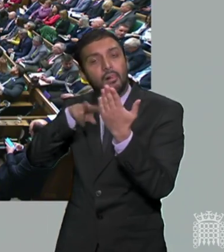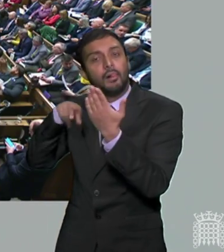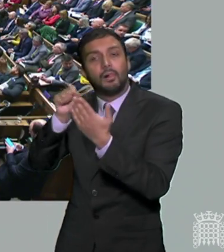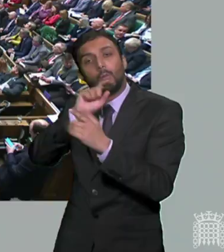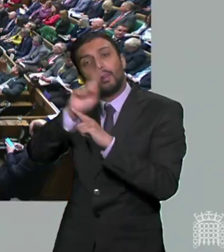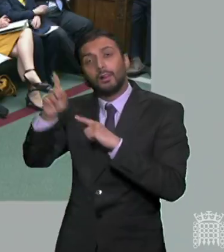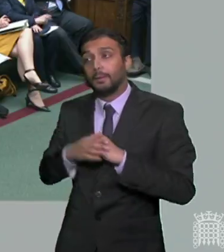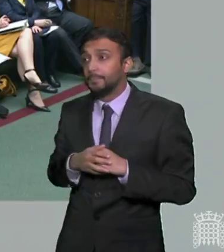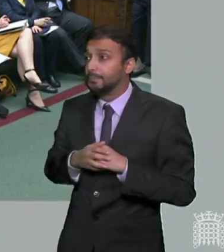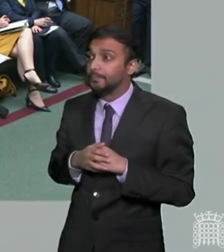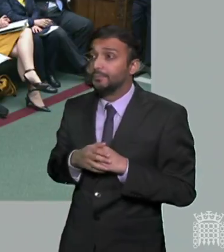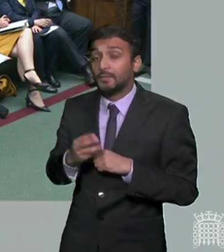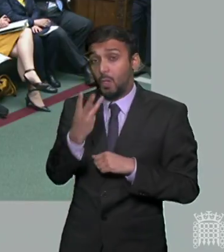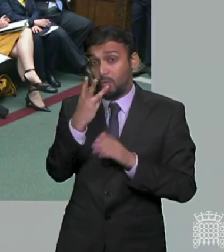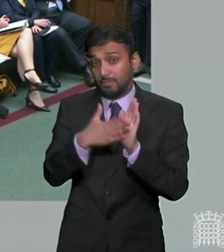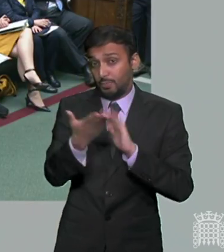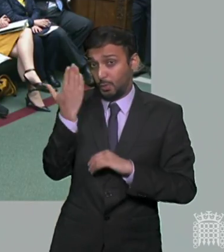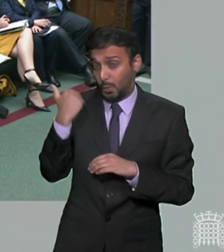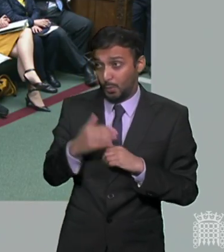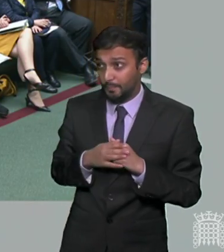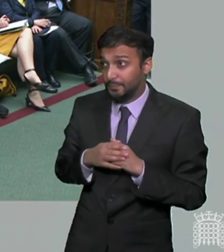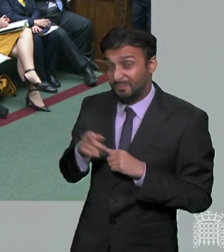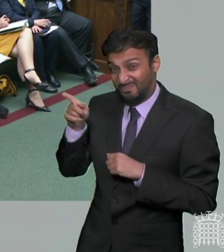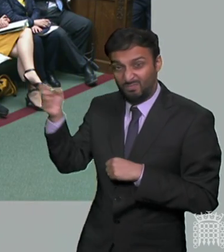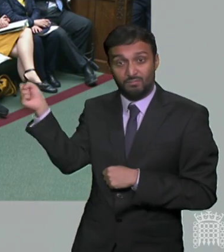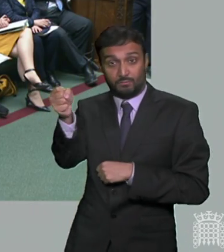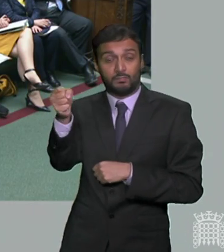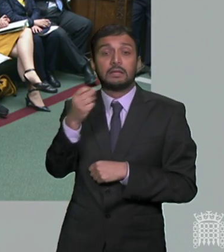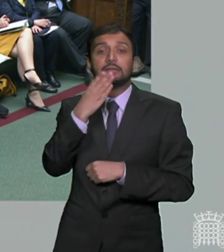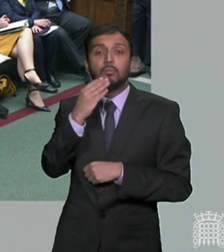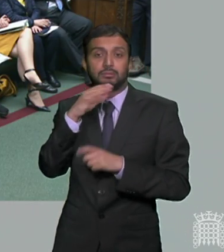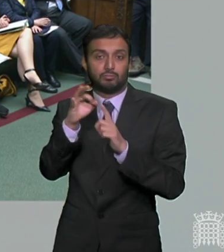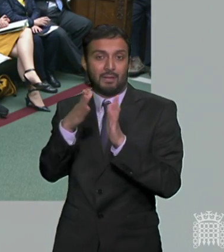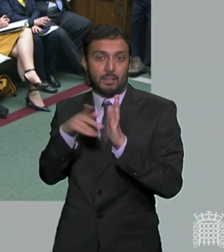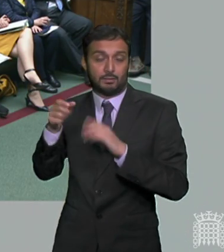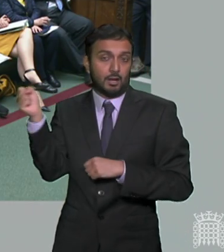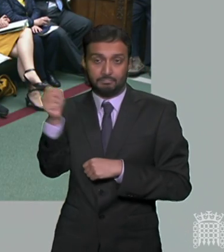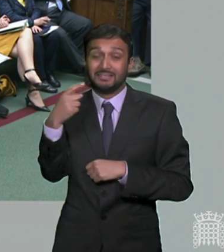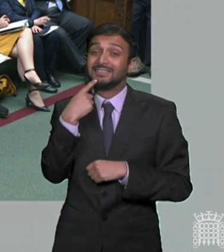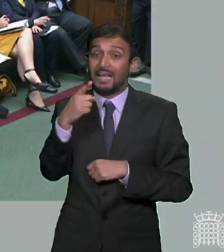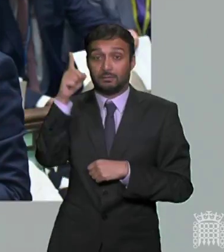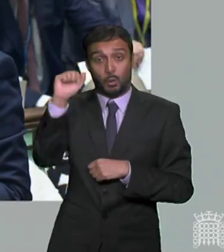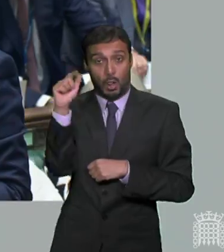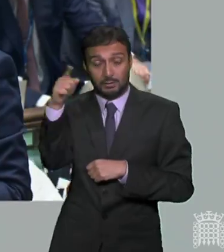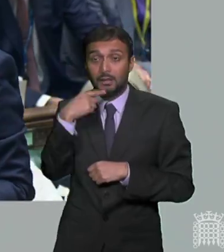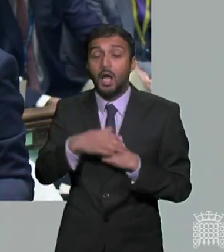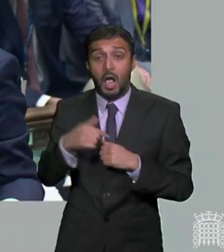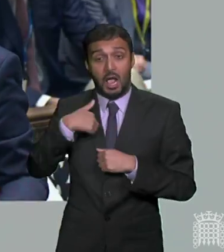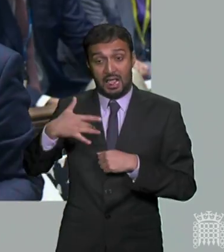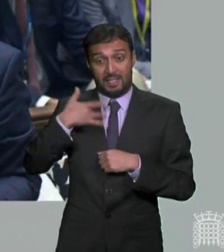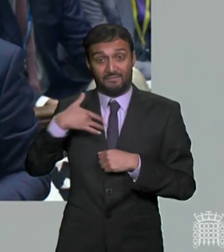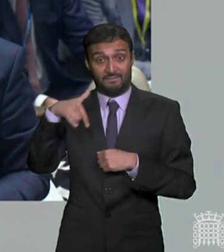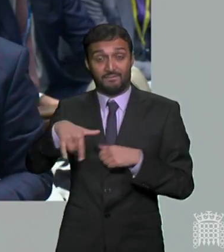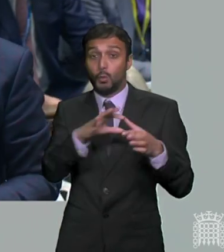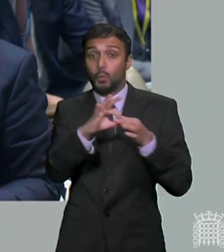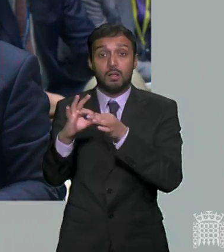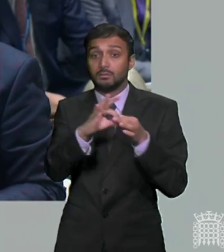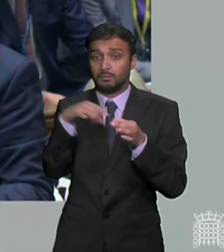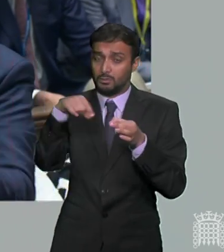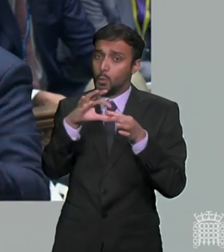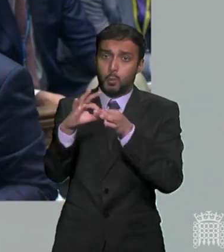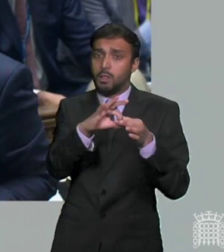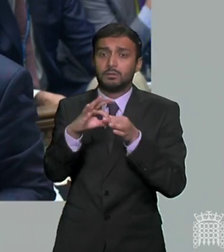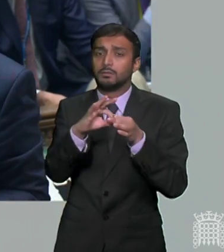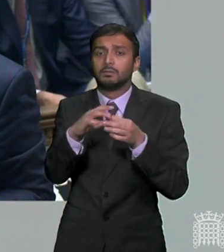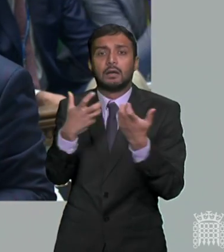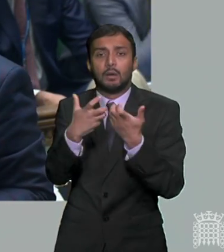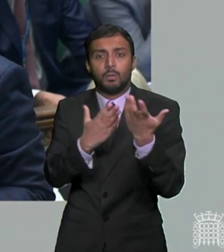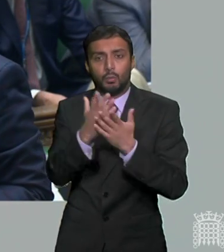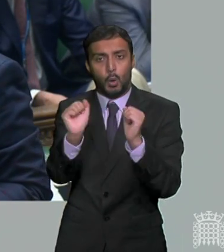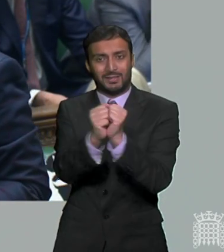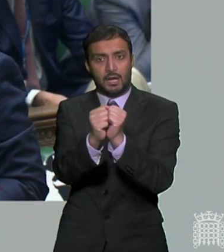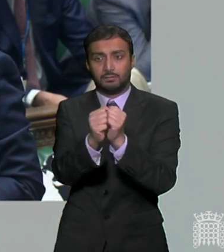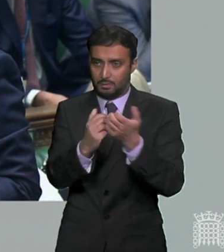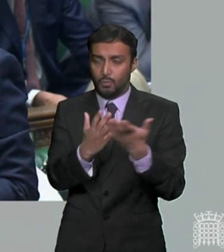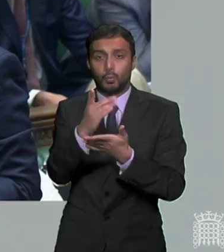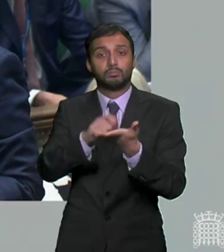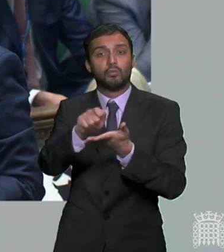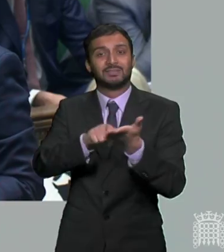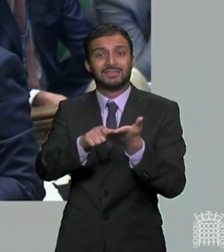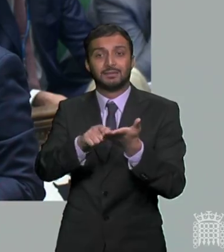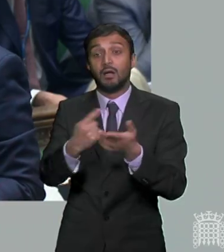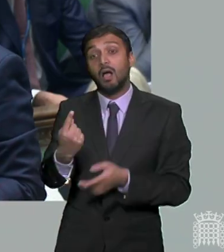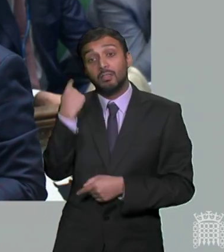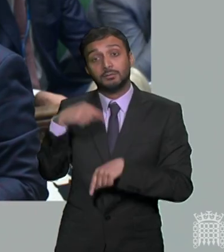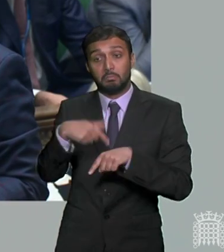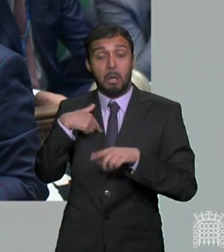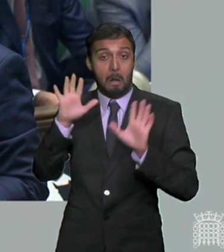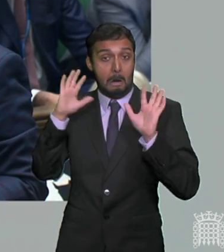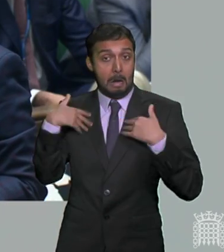Just three months ago, this appointed interim Prime Minister said in Scotland: “We live in a Union, which is of course there by consent and by democracy, and I accept that”.